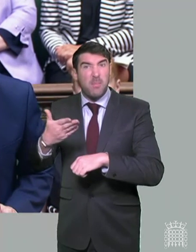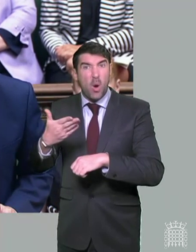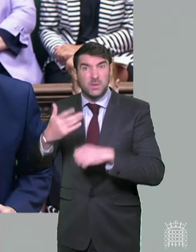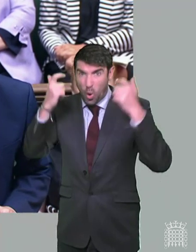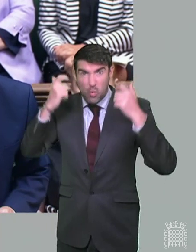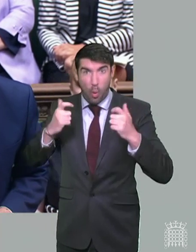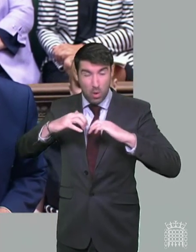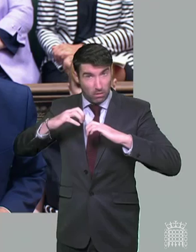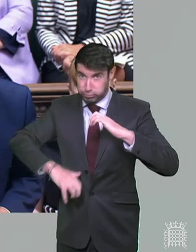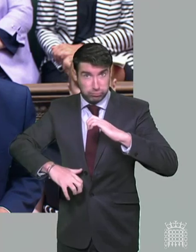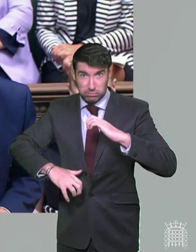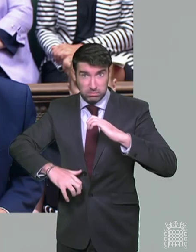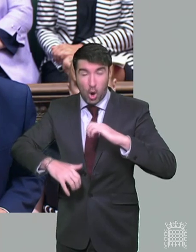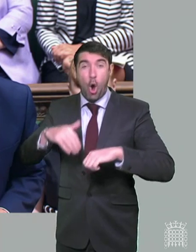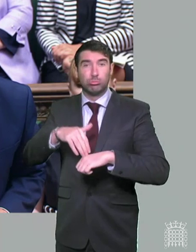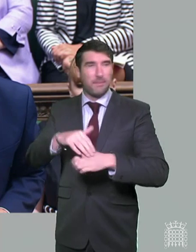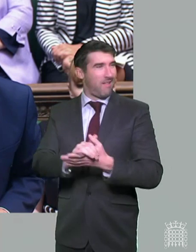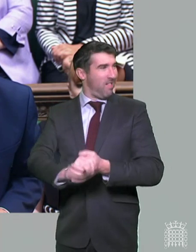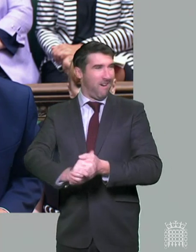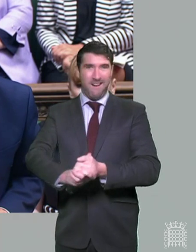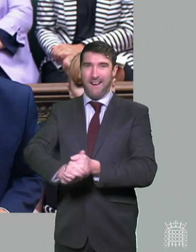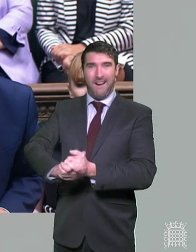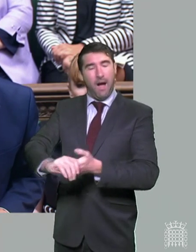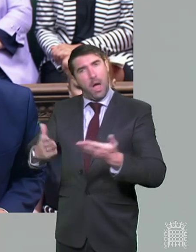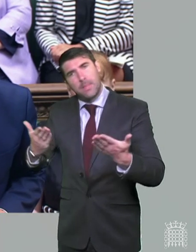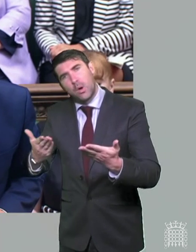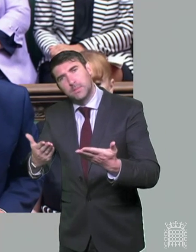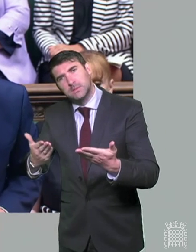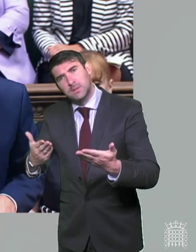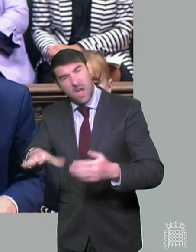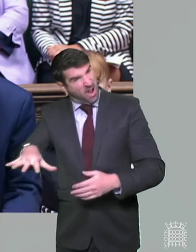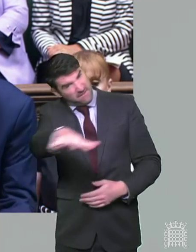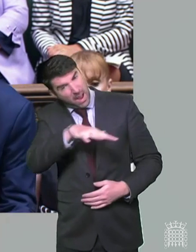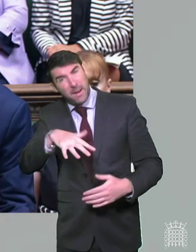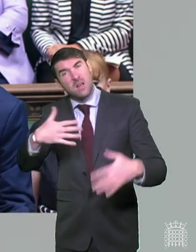Families and public services need every penny that they can get.